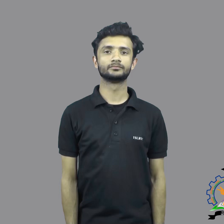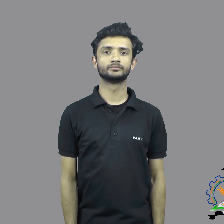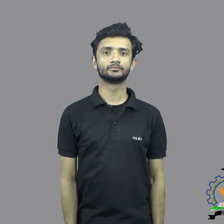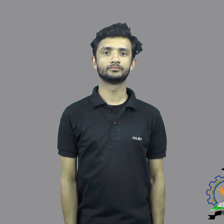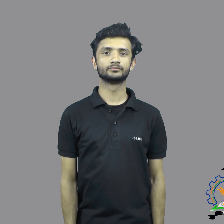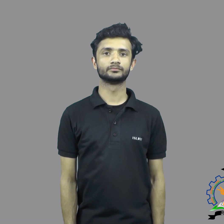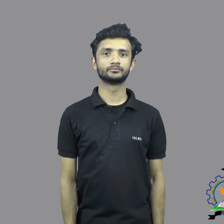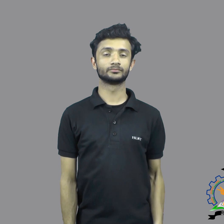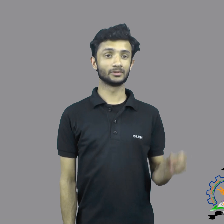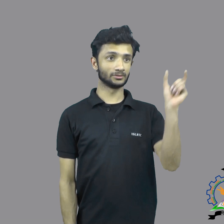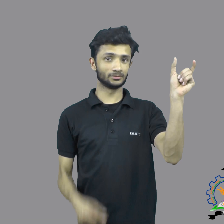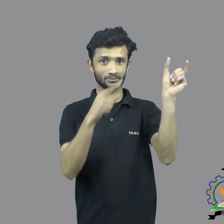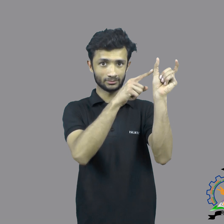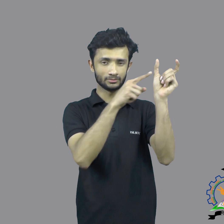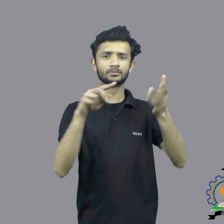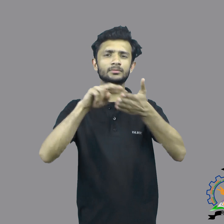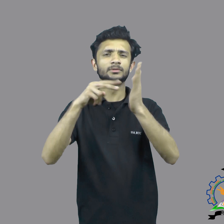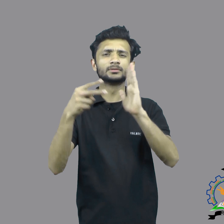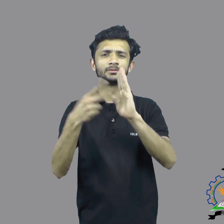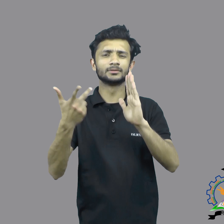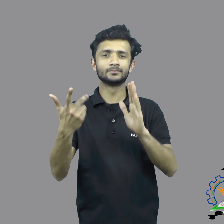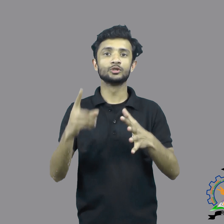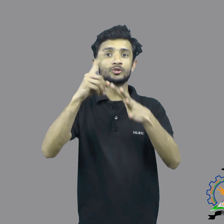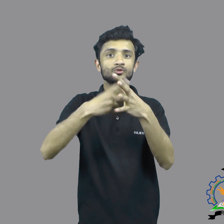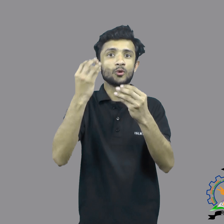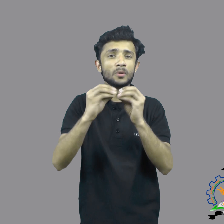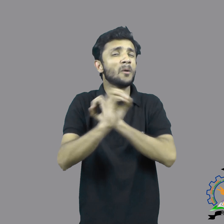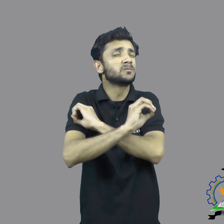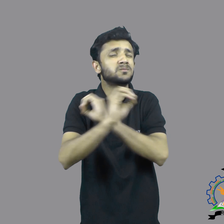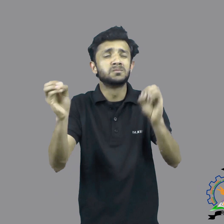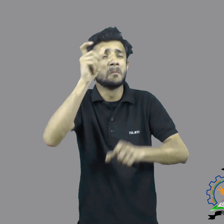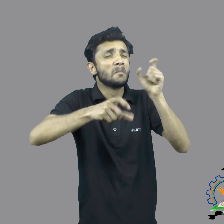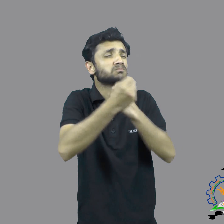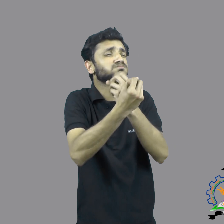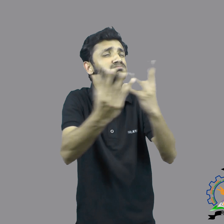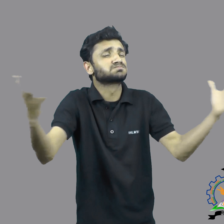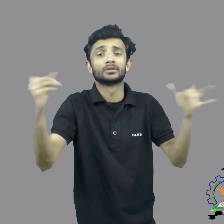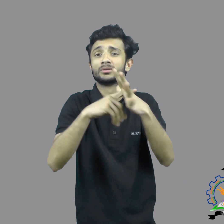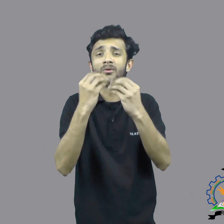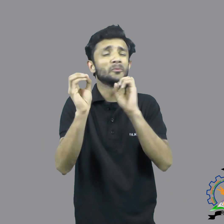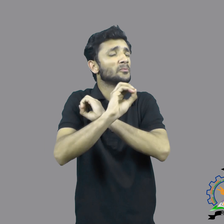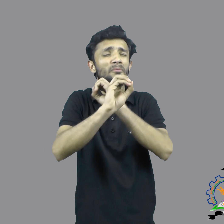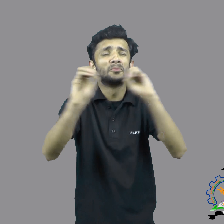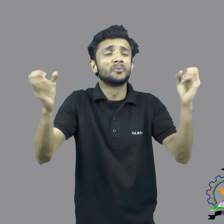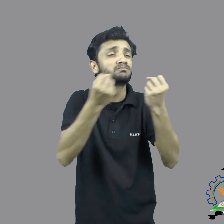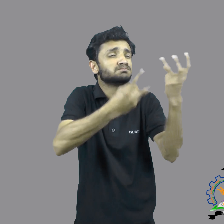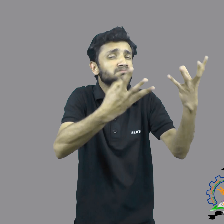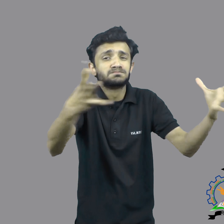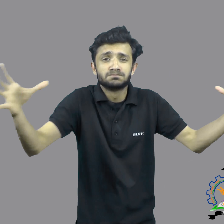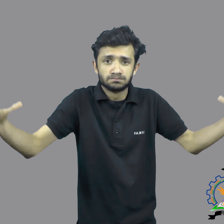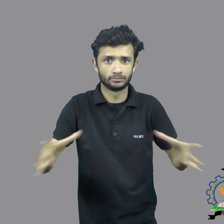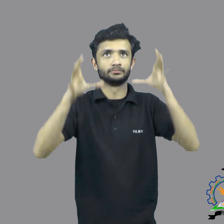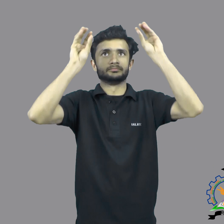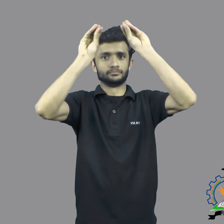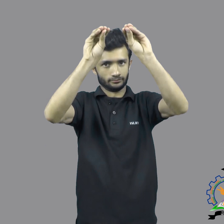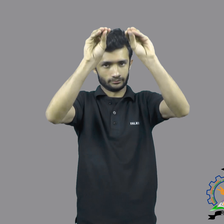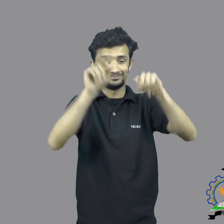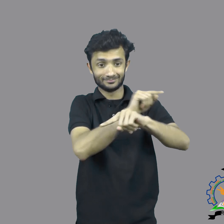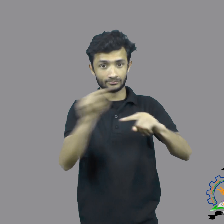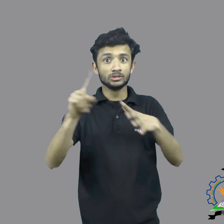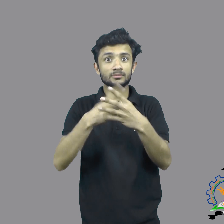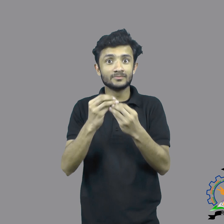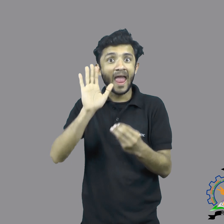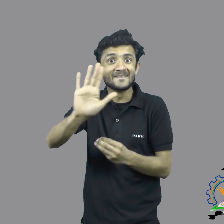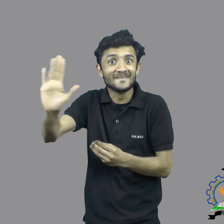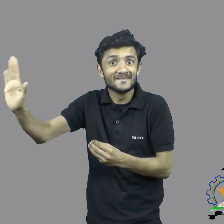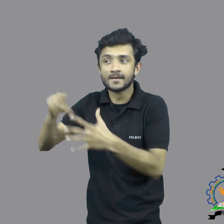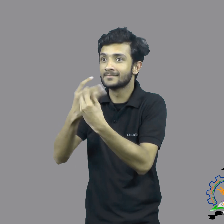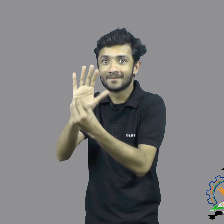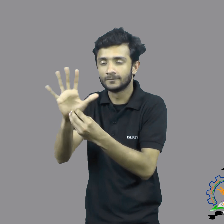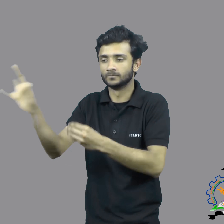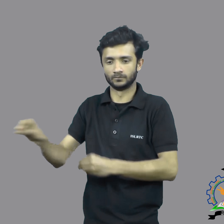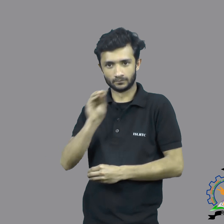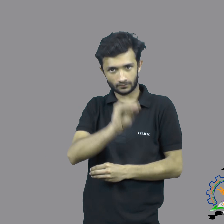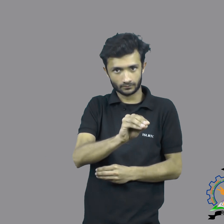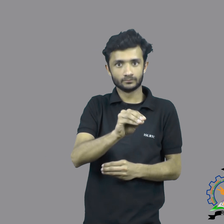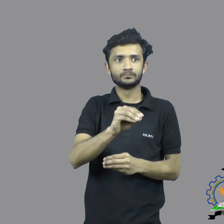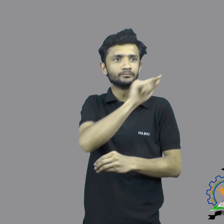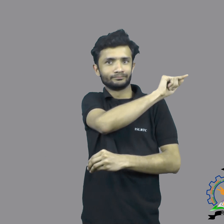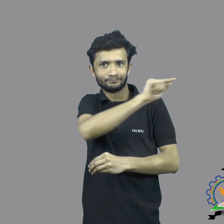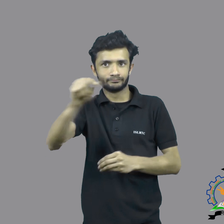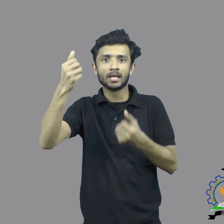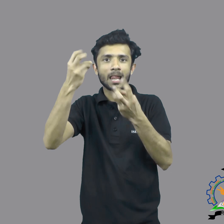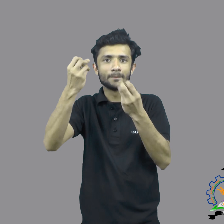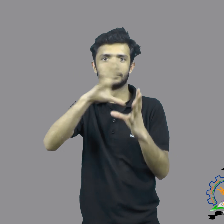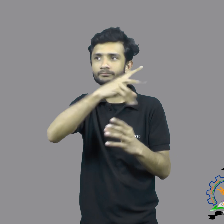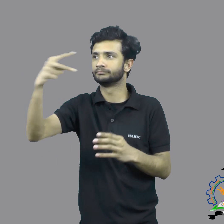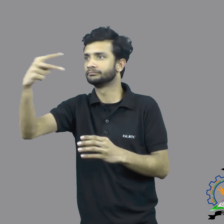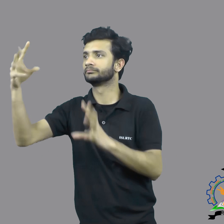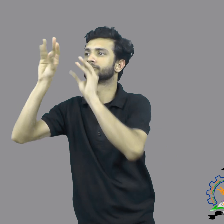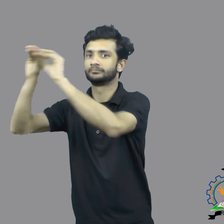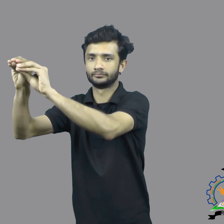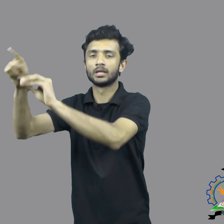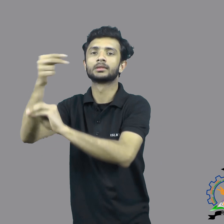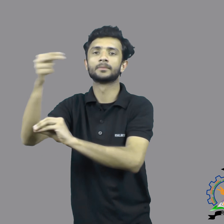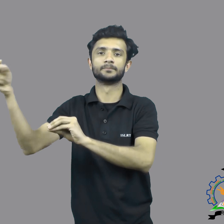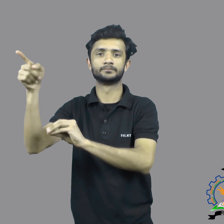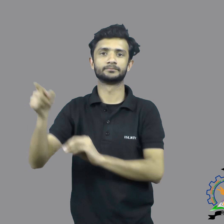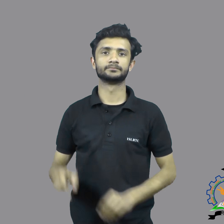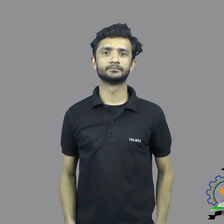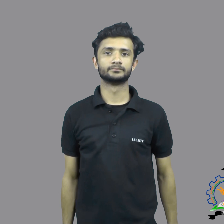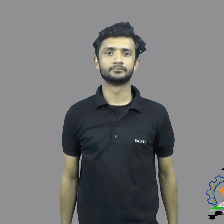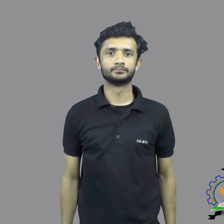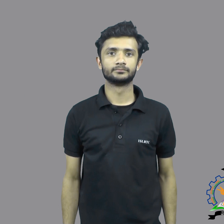Unemployment Rate